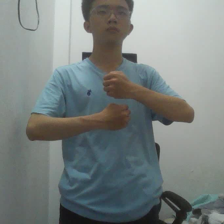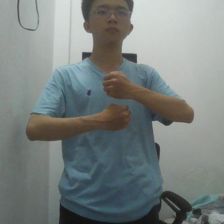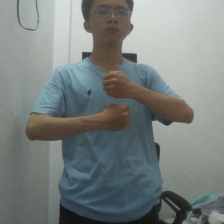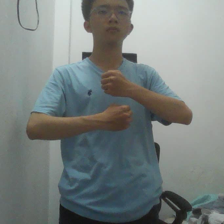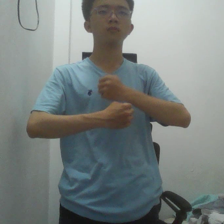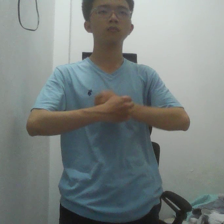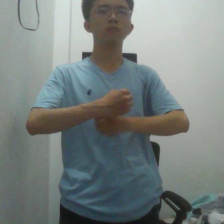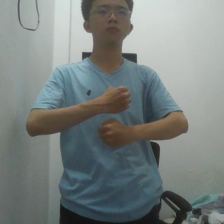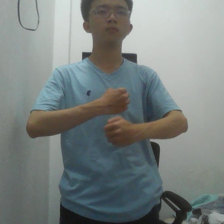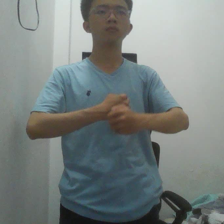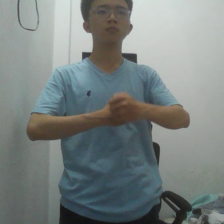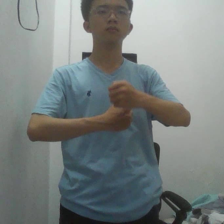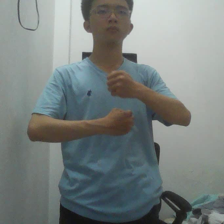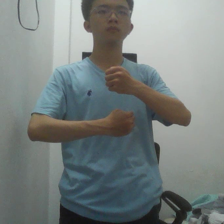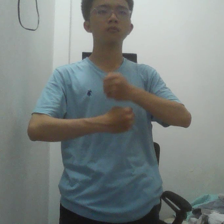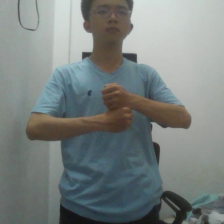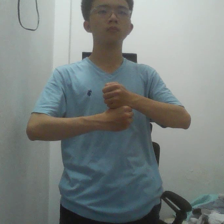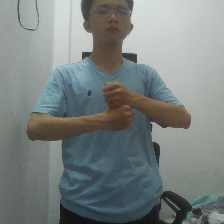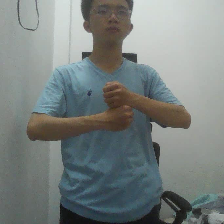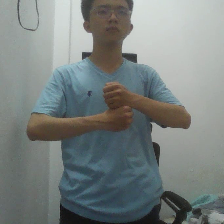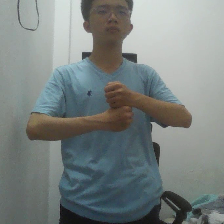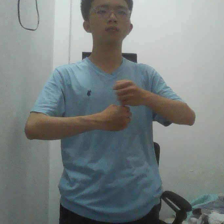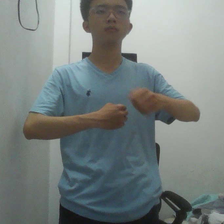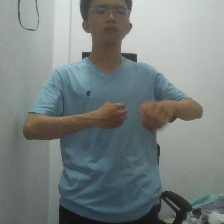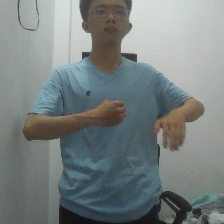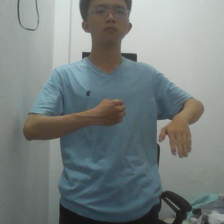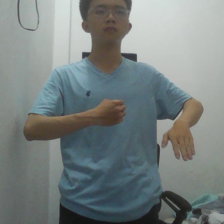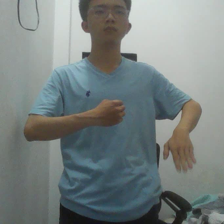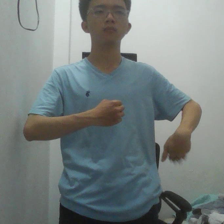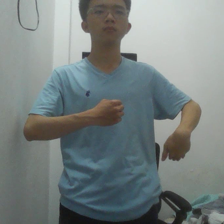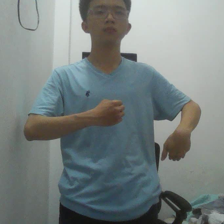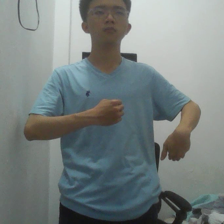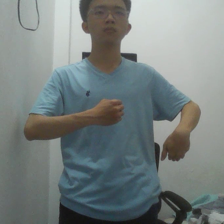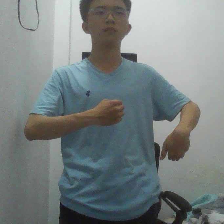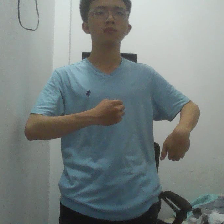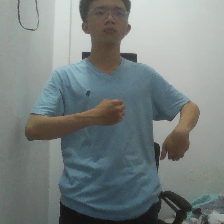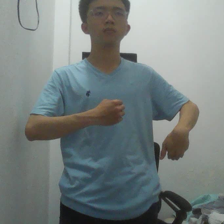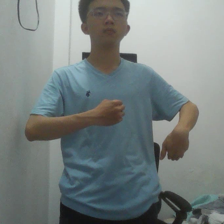nam sau